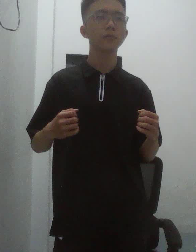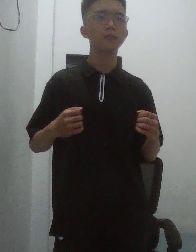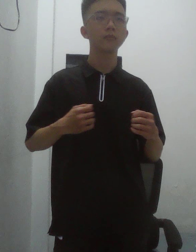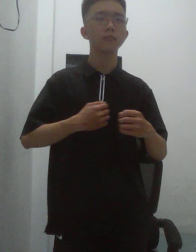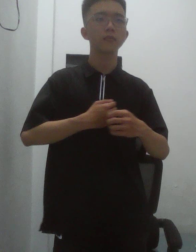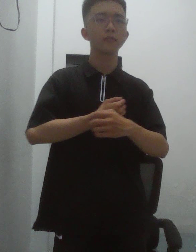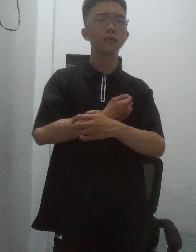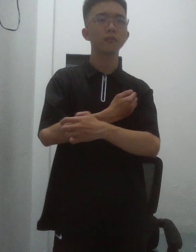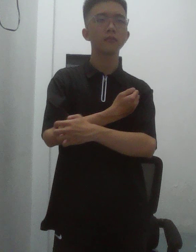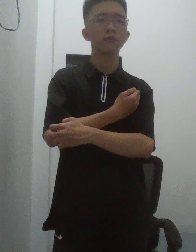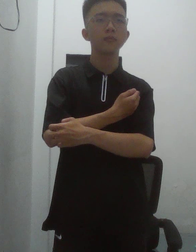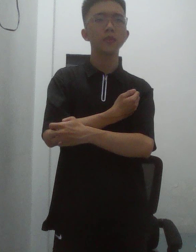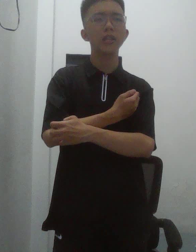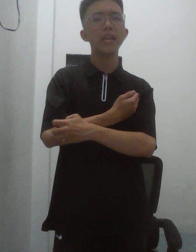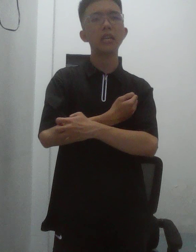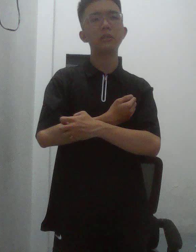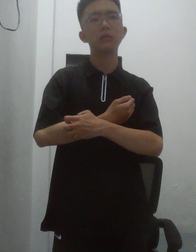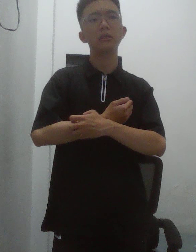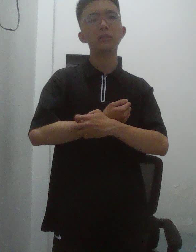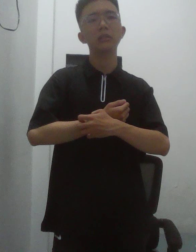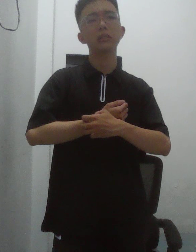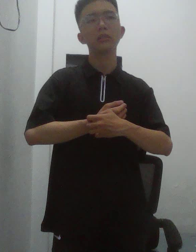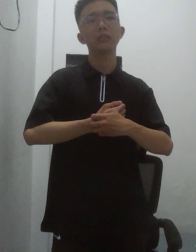ngheo